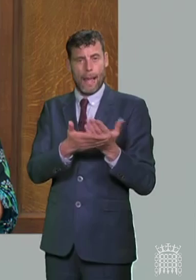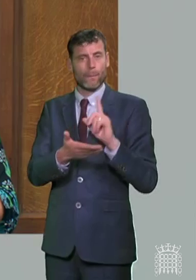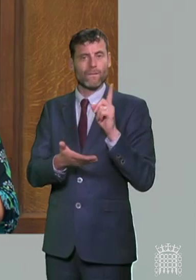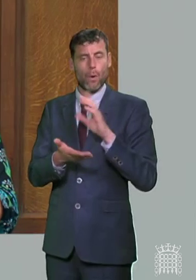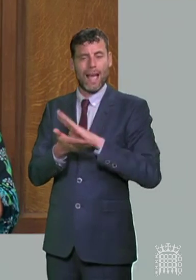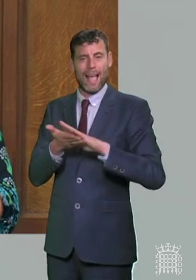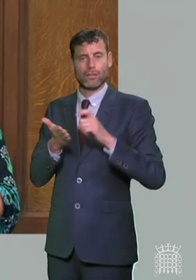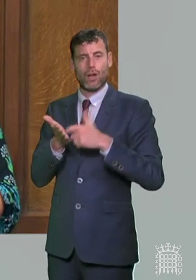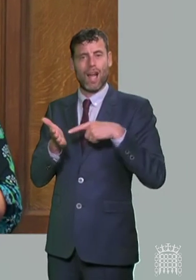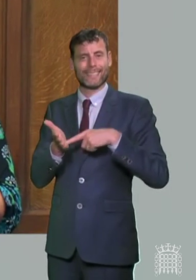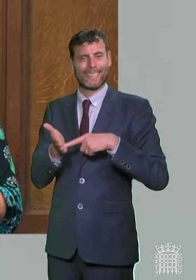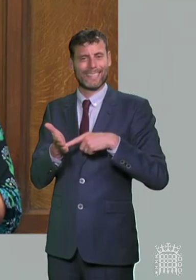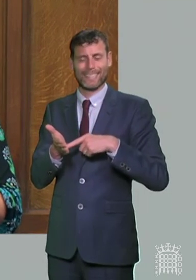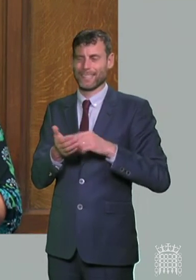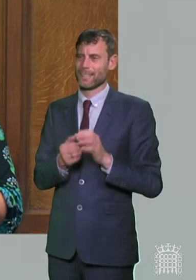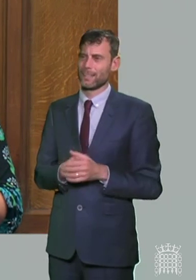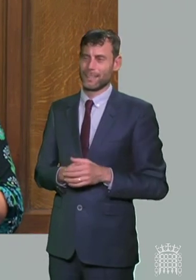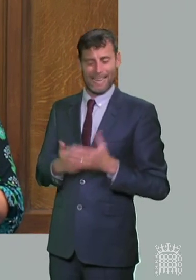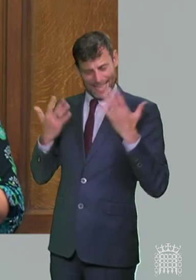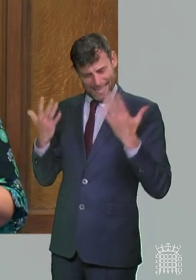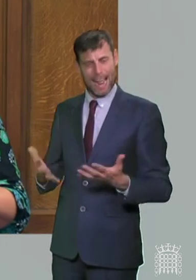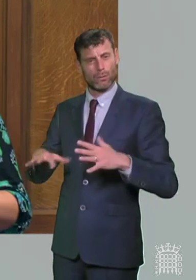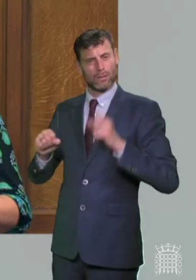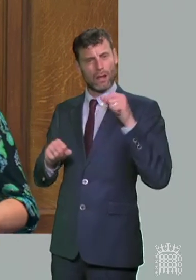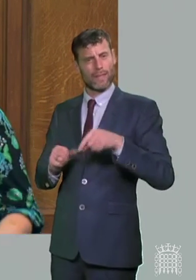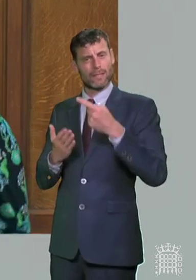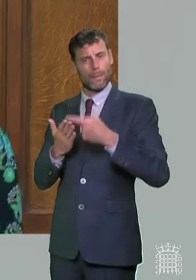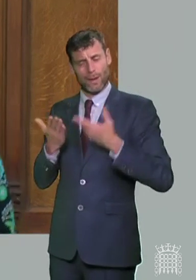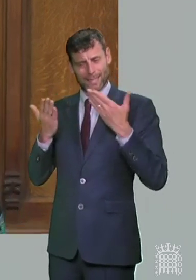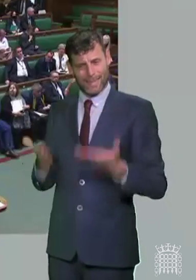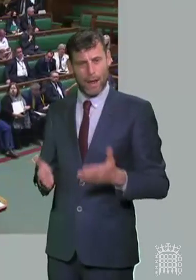April 2023, a full 18 months after the payment was first promised?